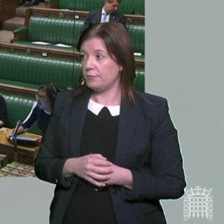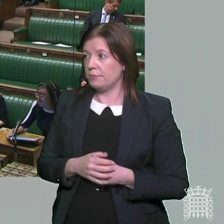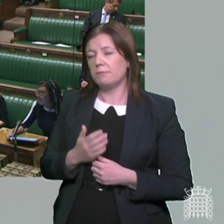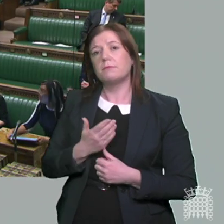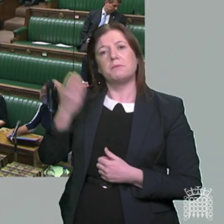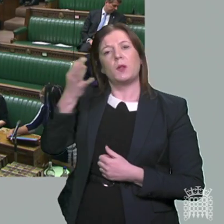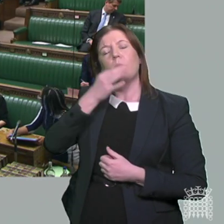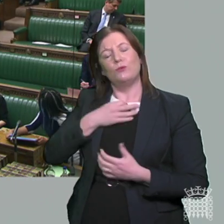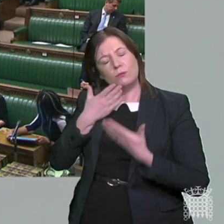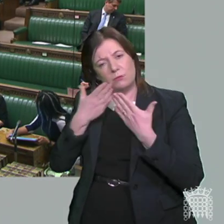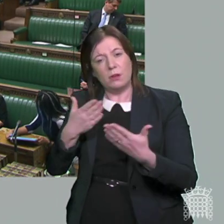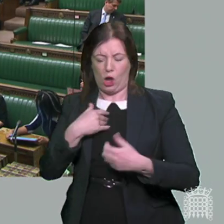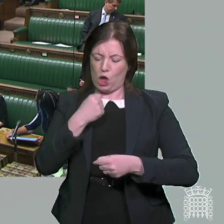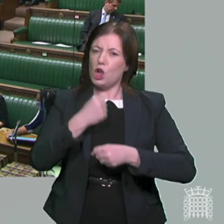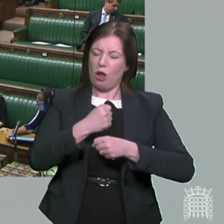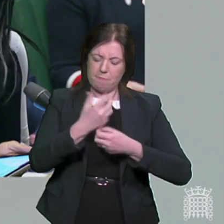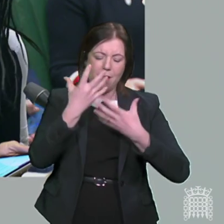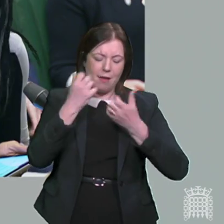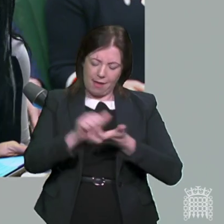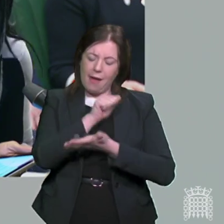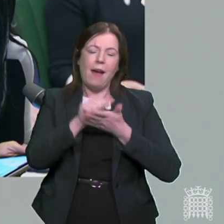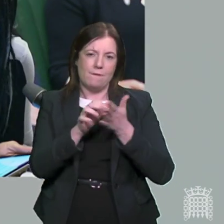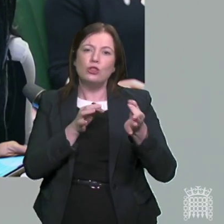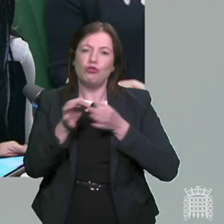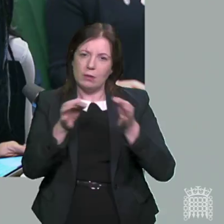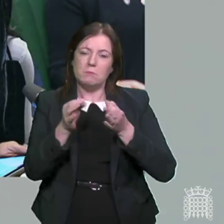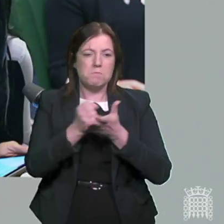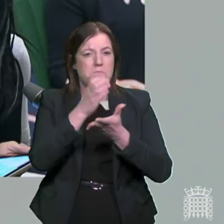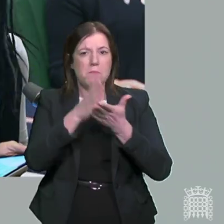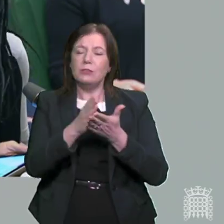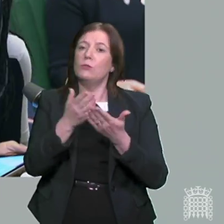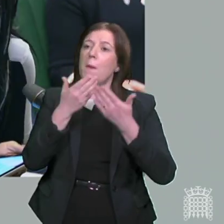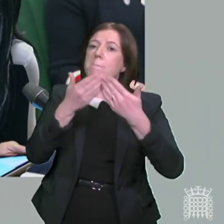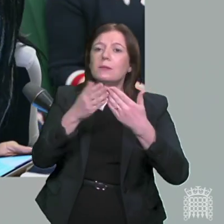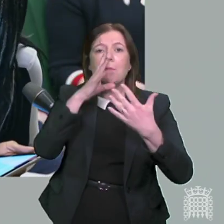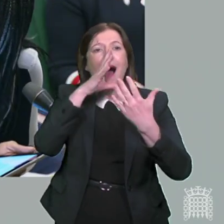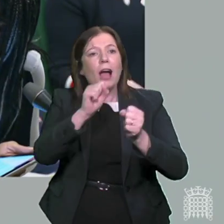The Government have a strategy to tackle anti-Muslim hatred.